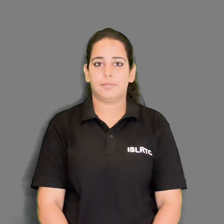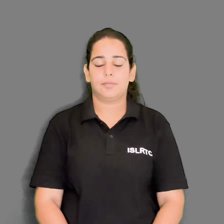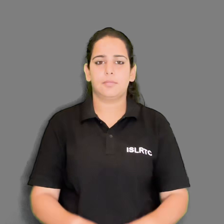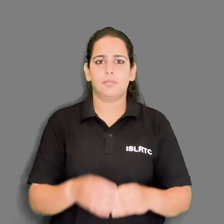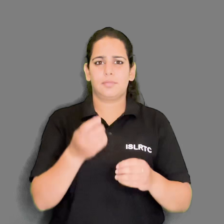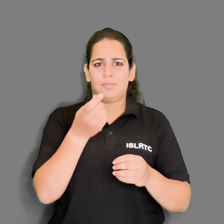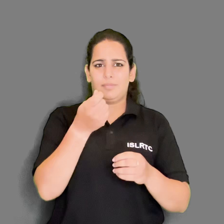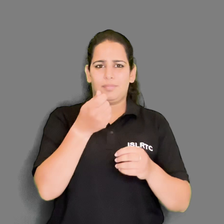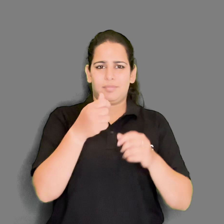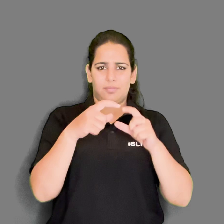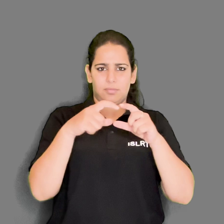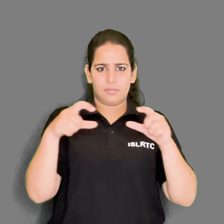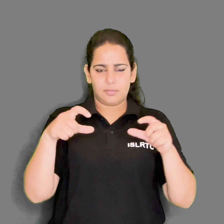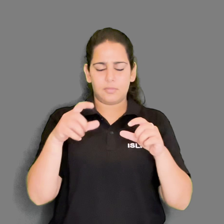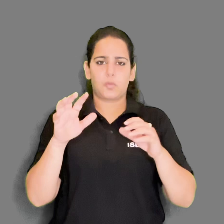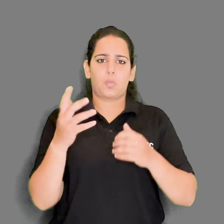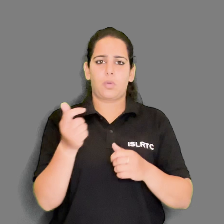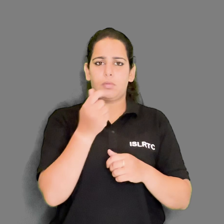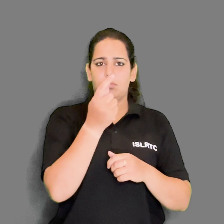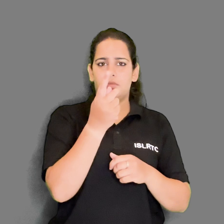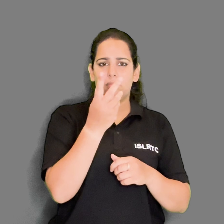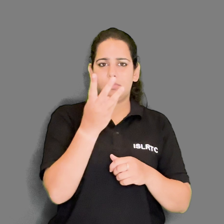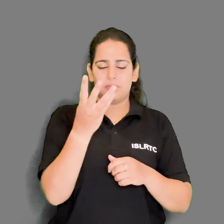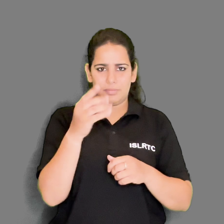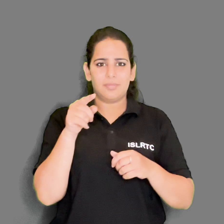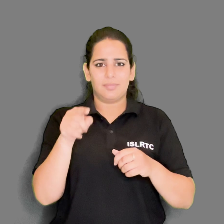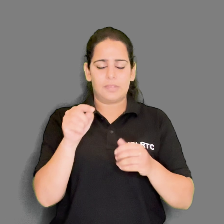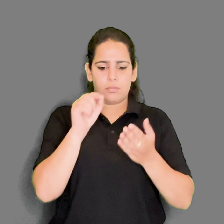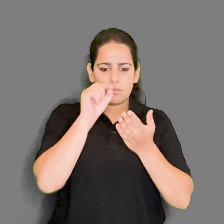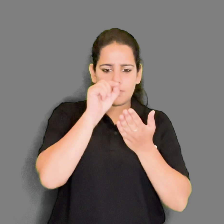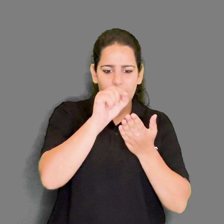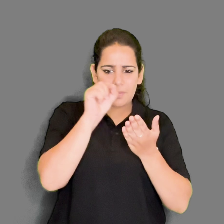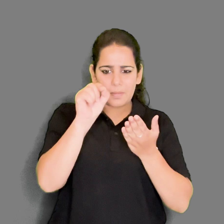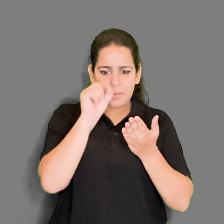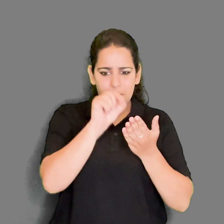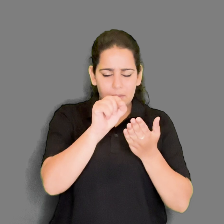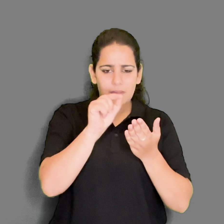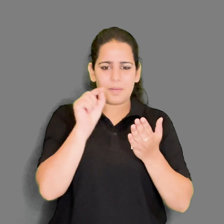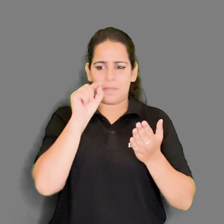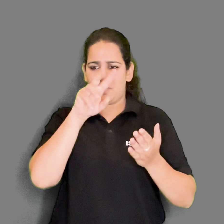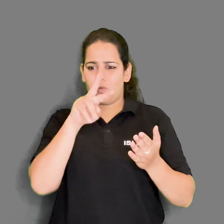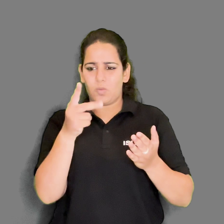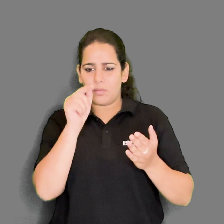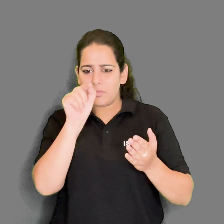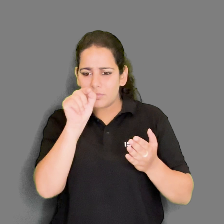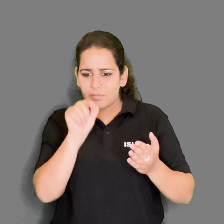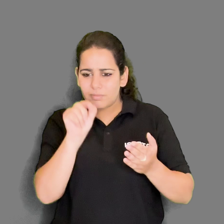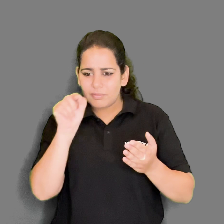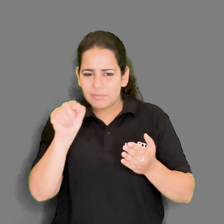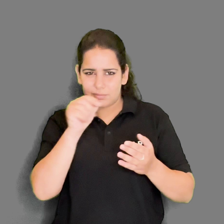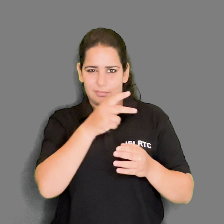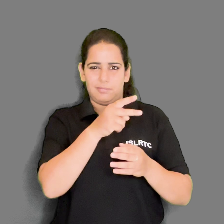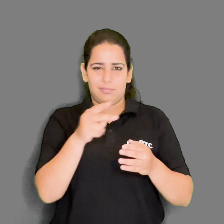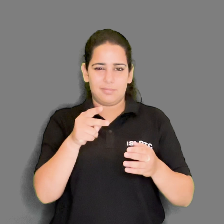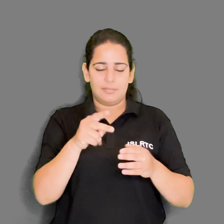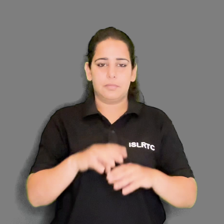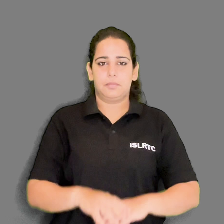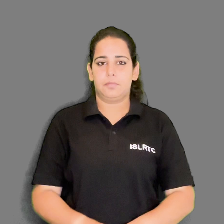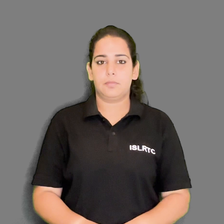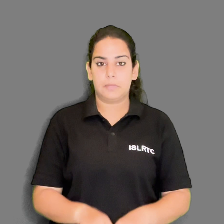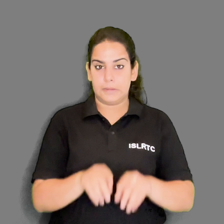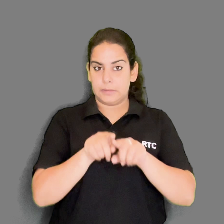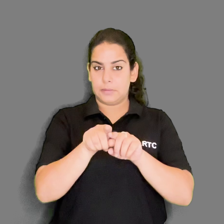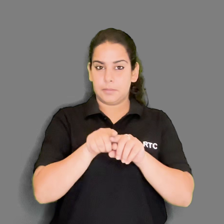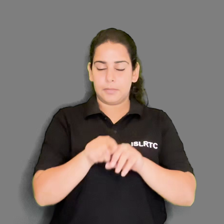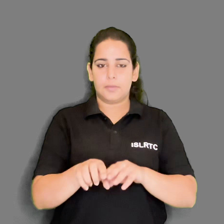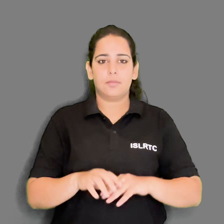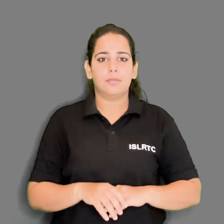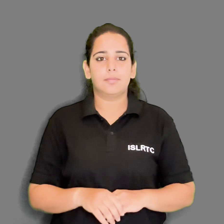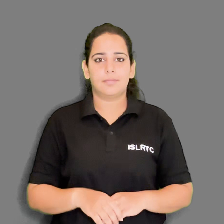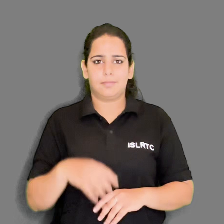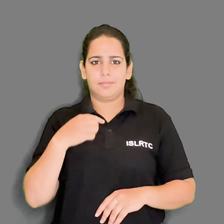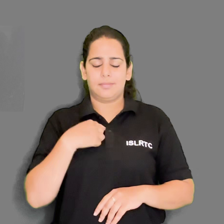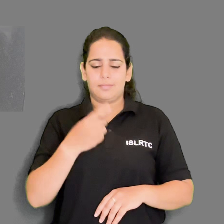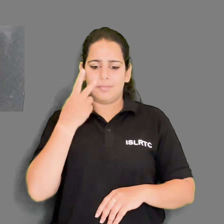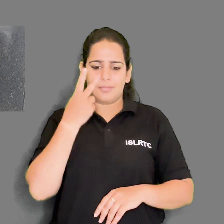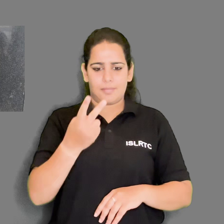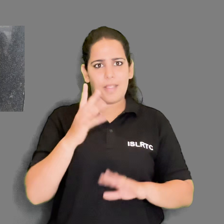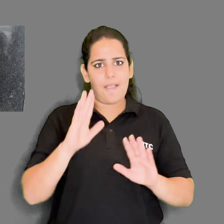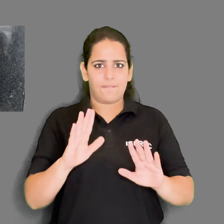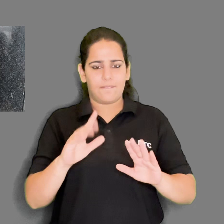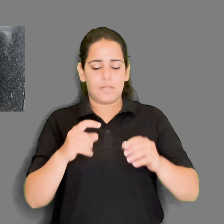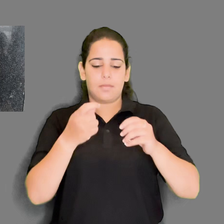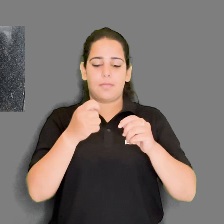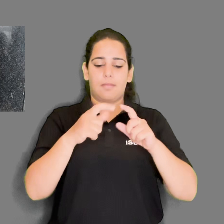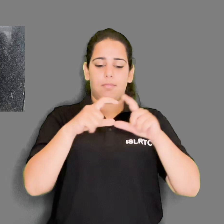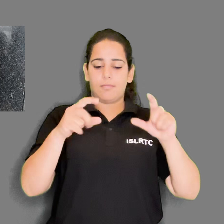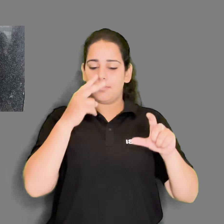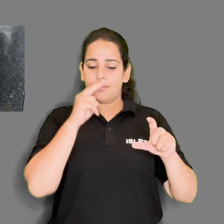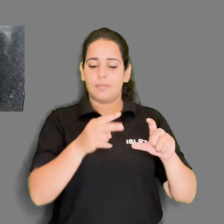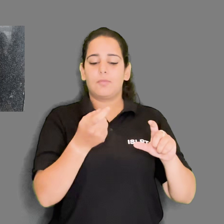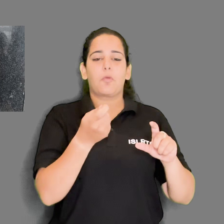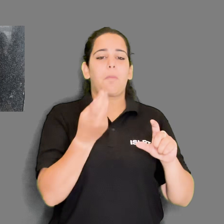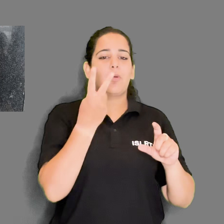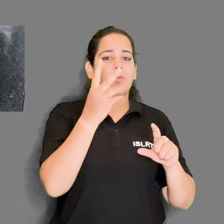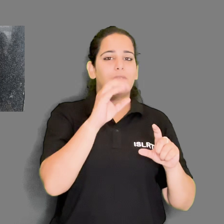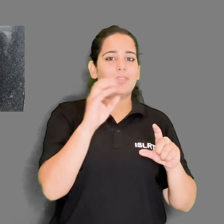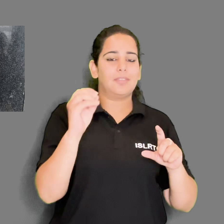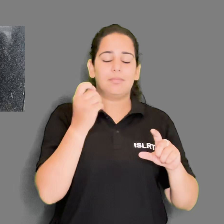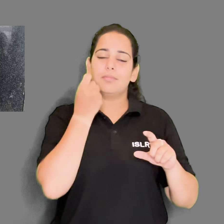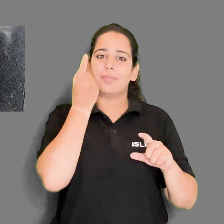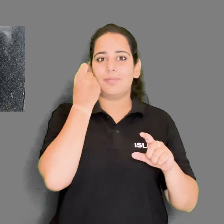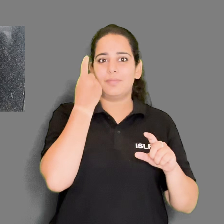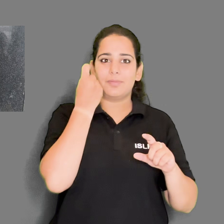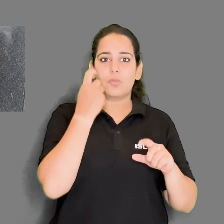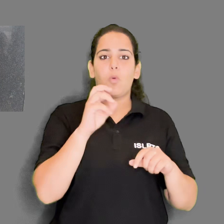Braille plate A form of written language for blind people on plate